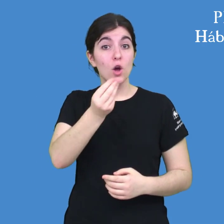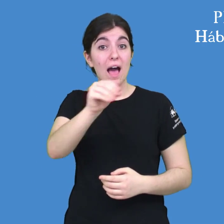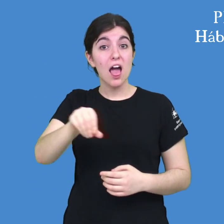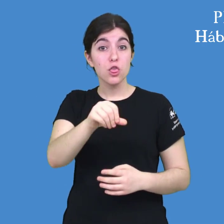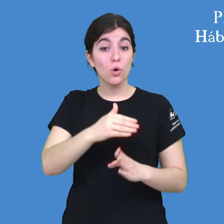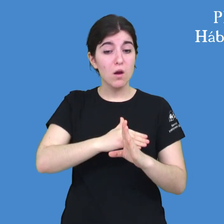azúcar